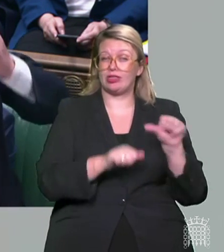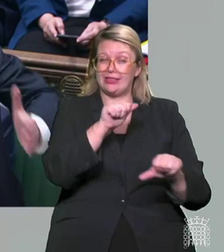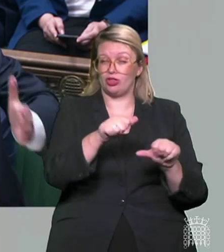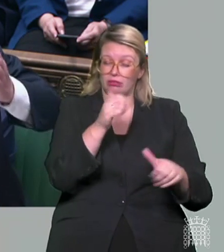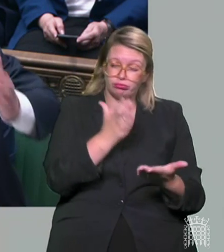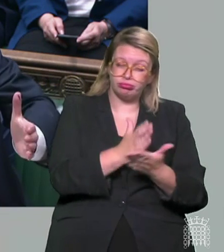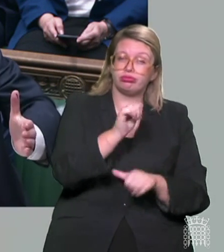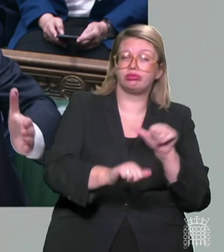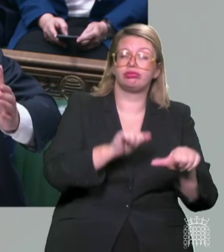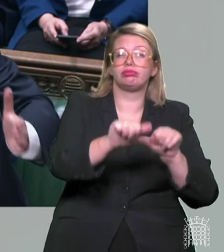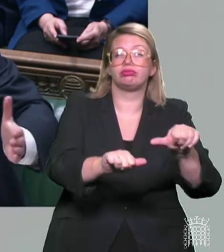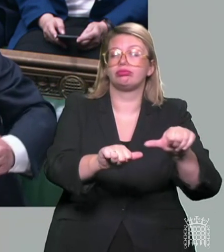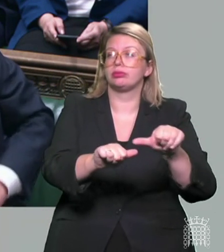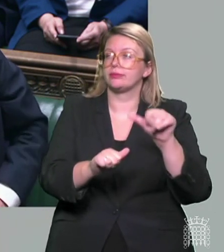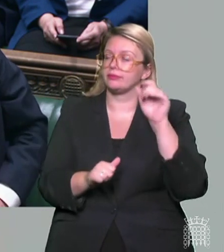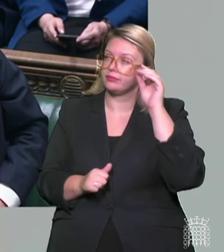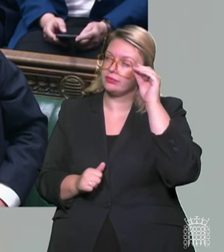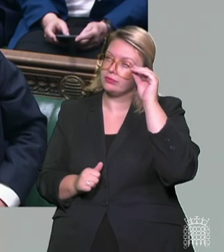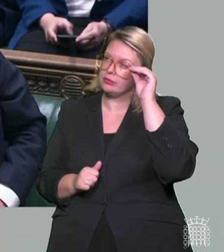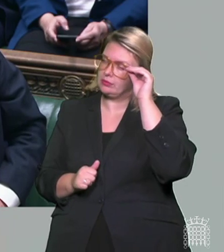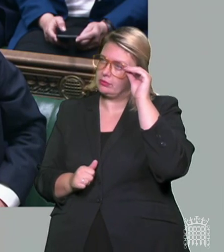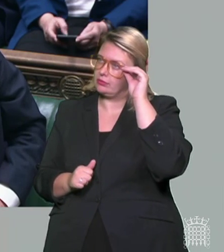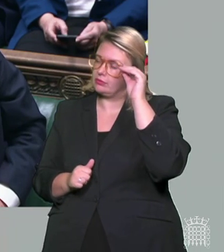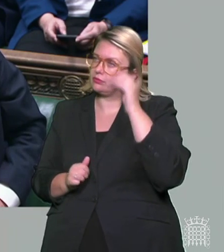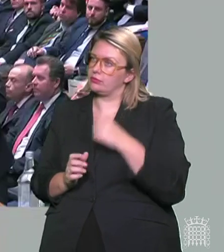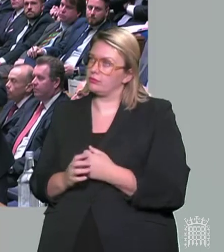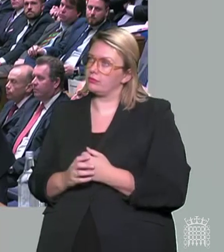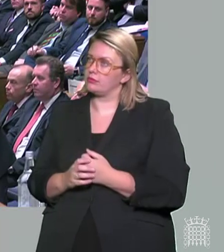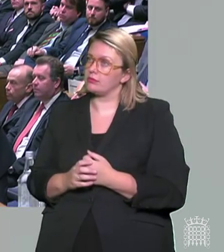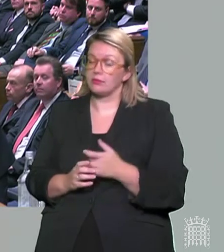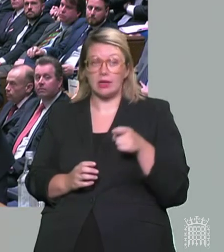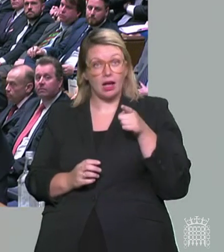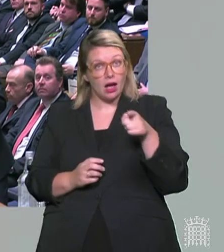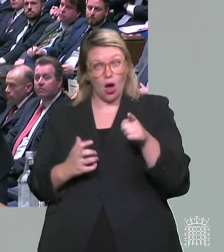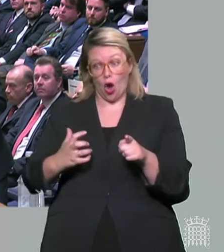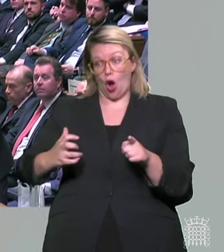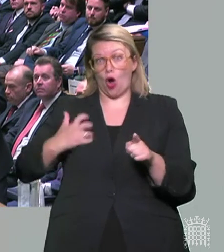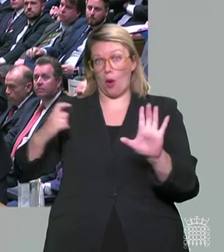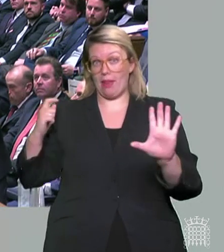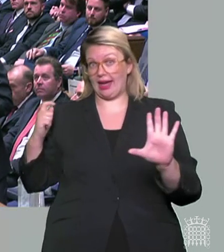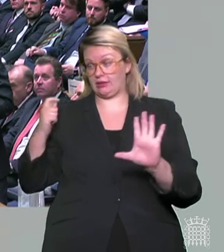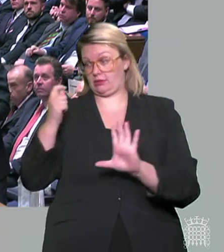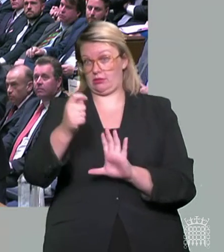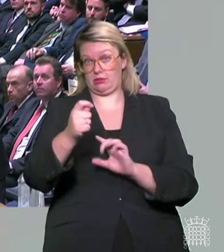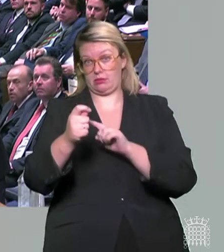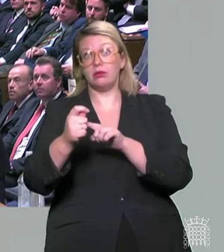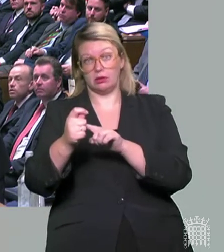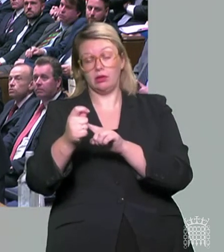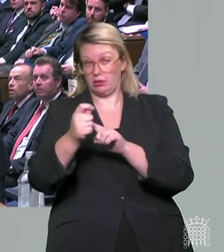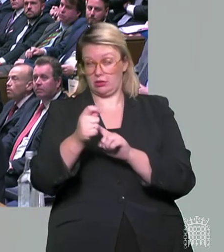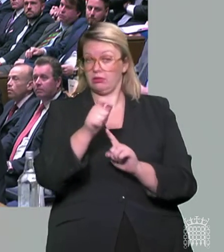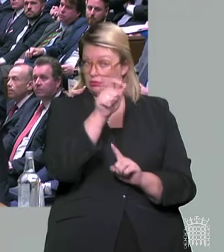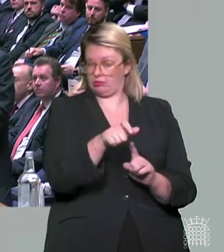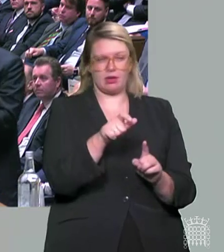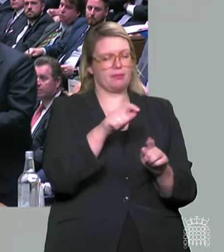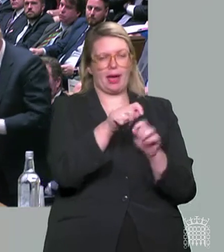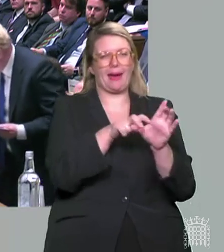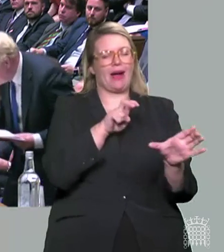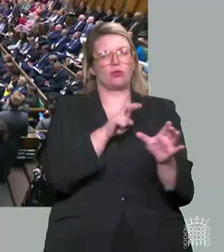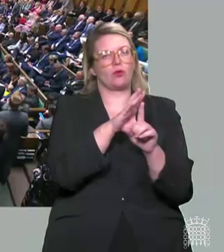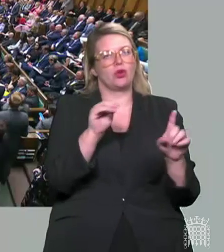As soon as that began—as soon as a complaint was made, I should say—the Whip was taken away.